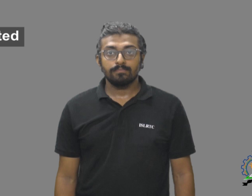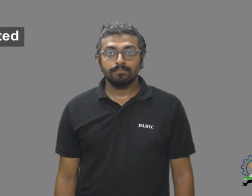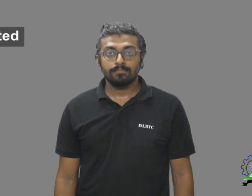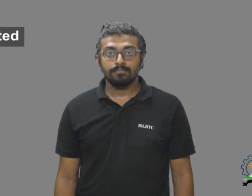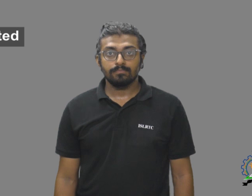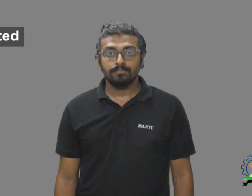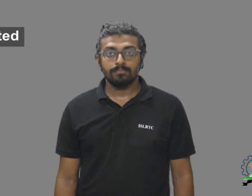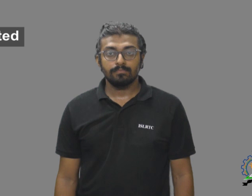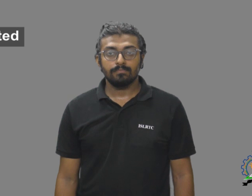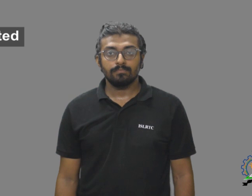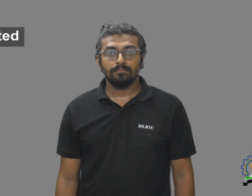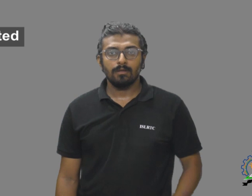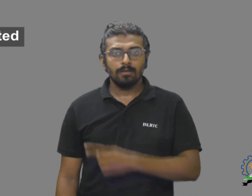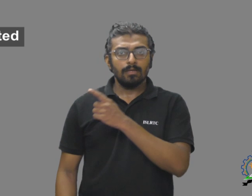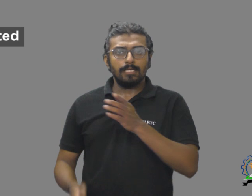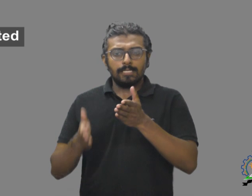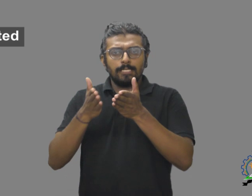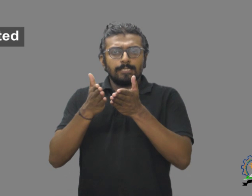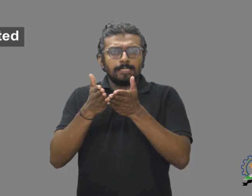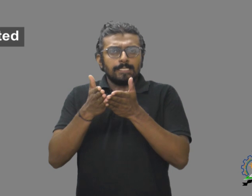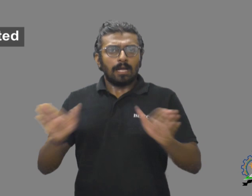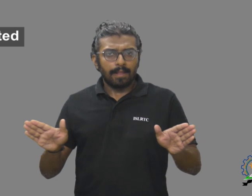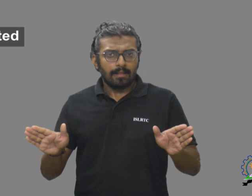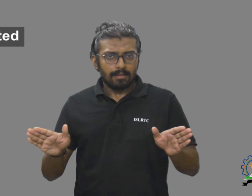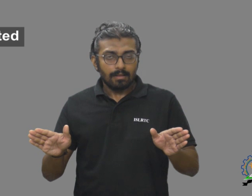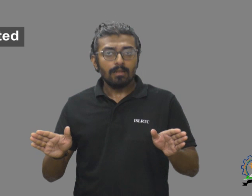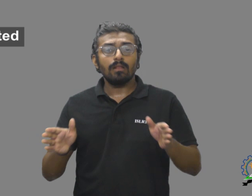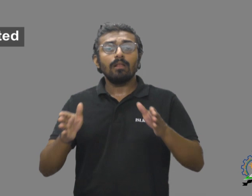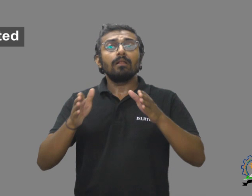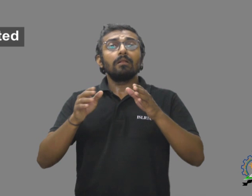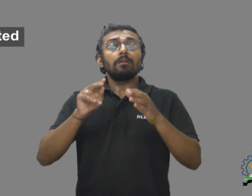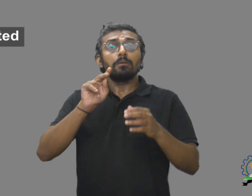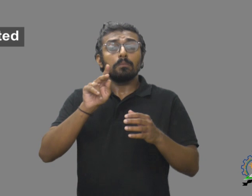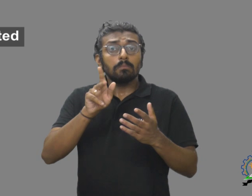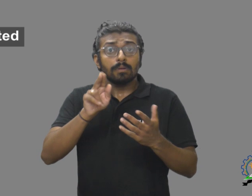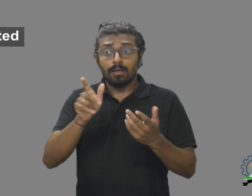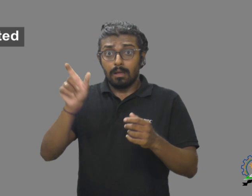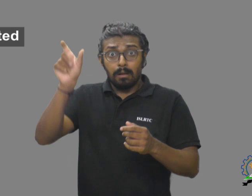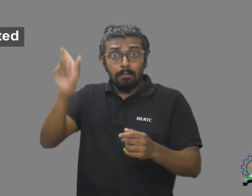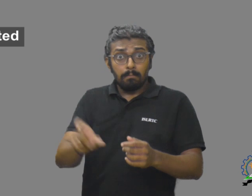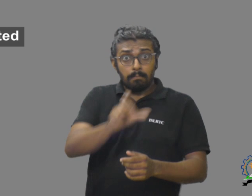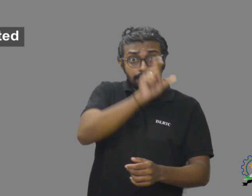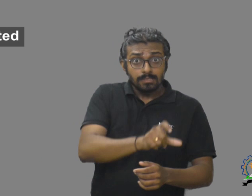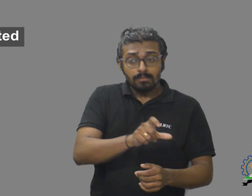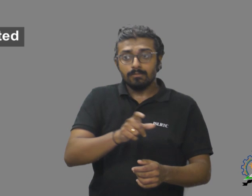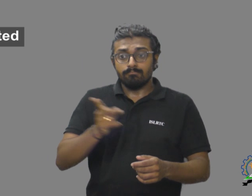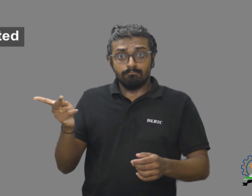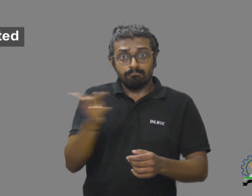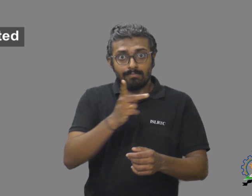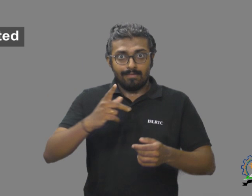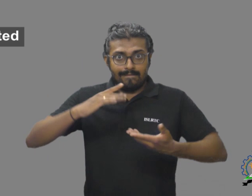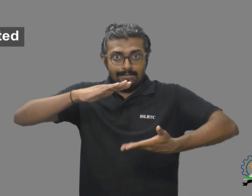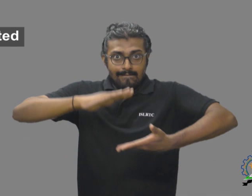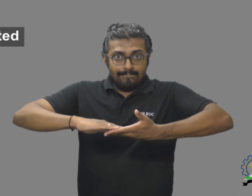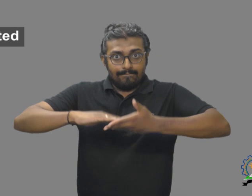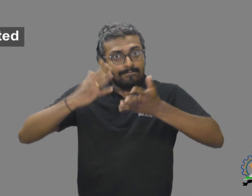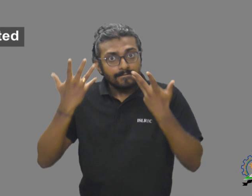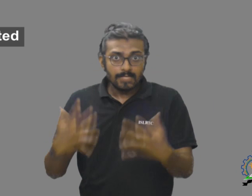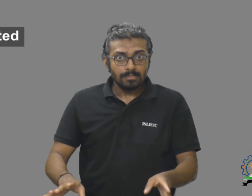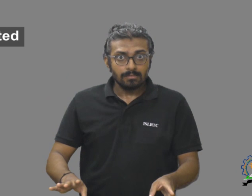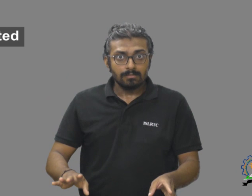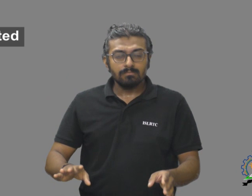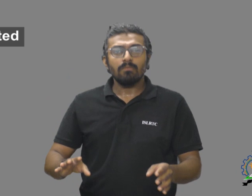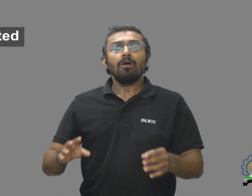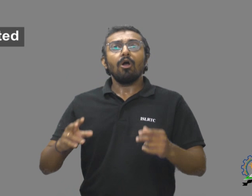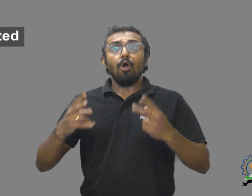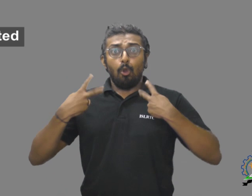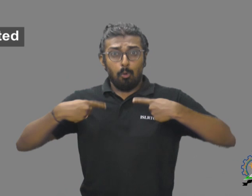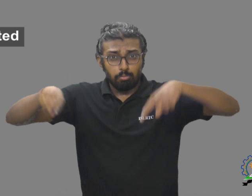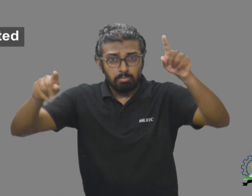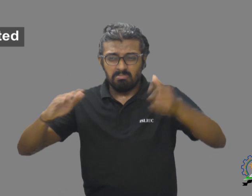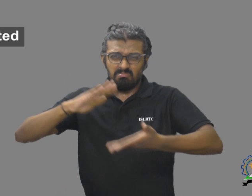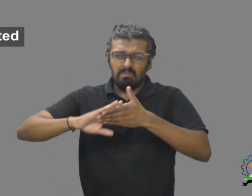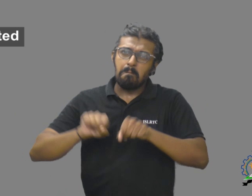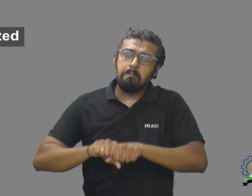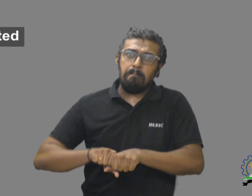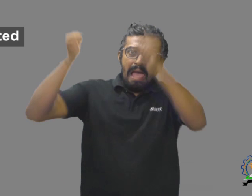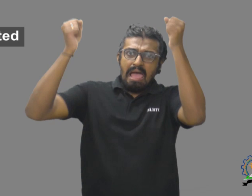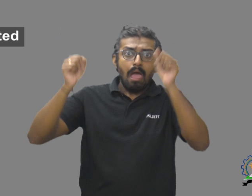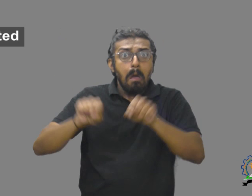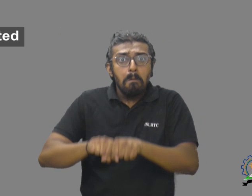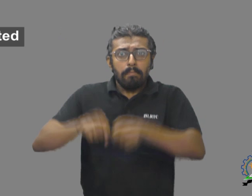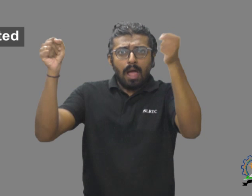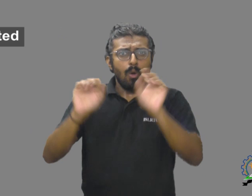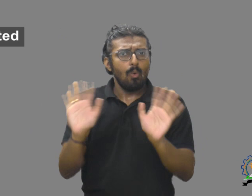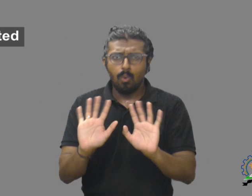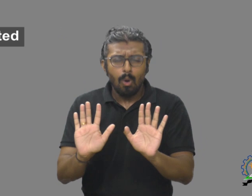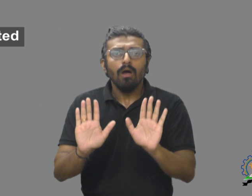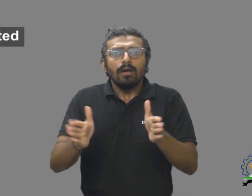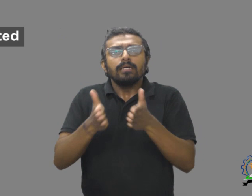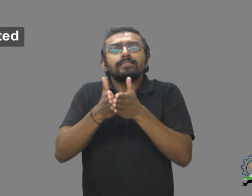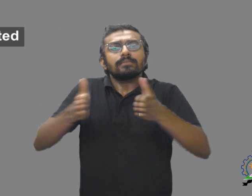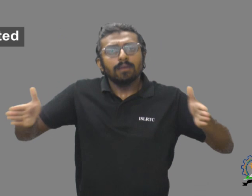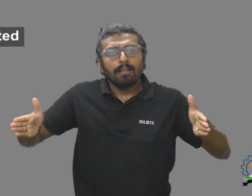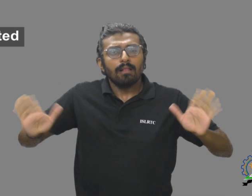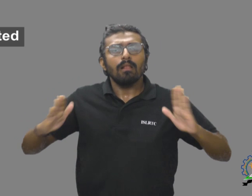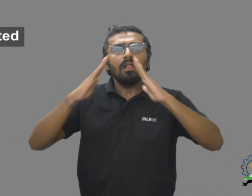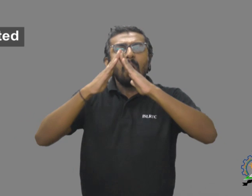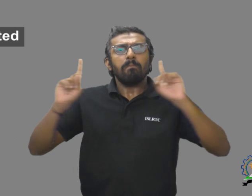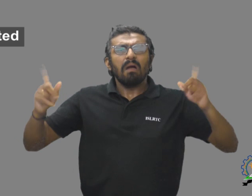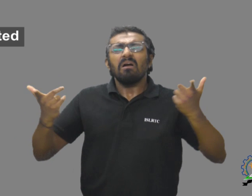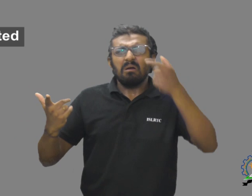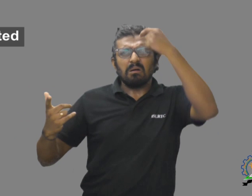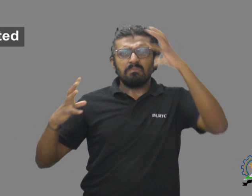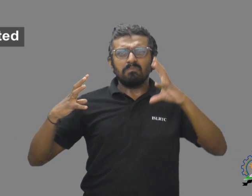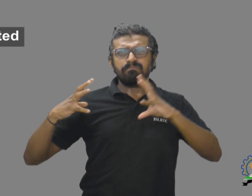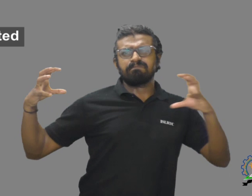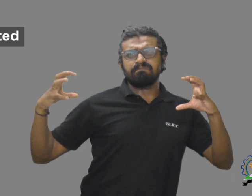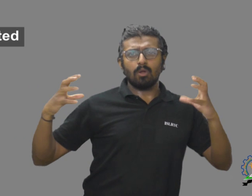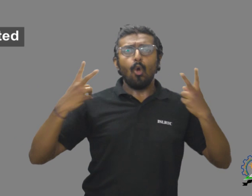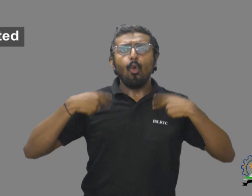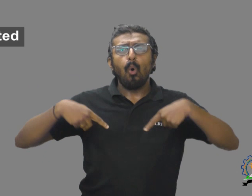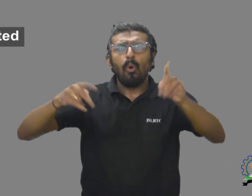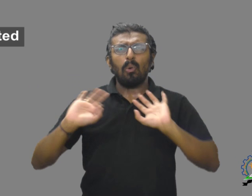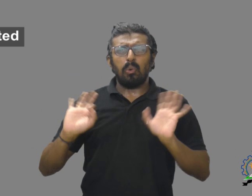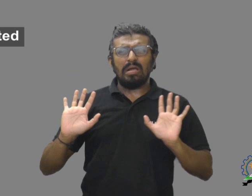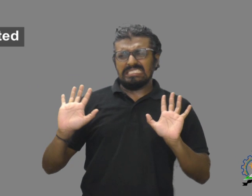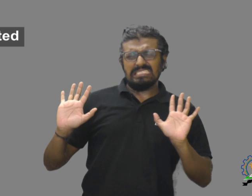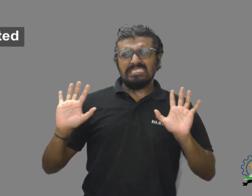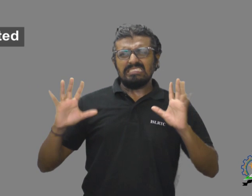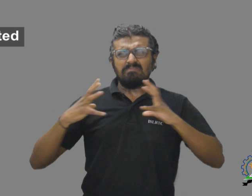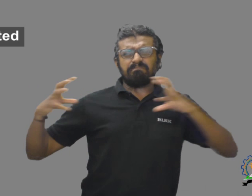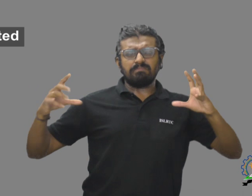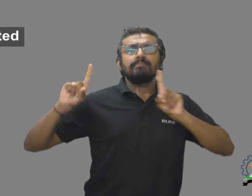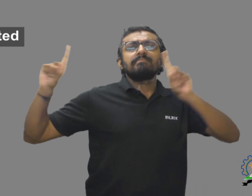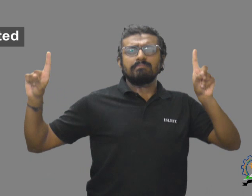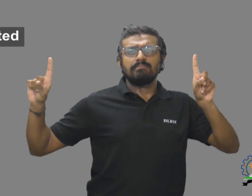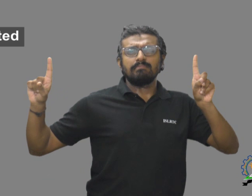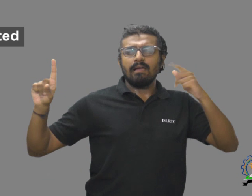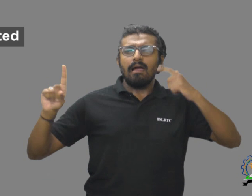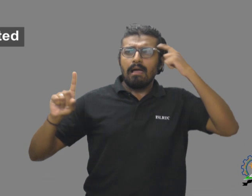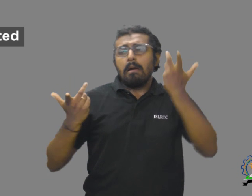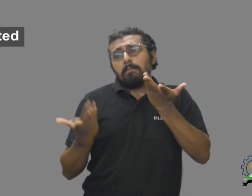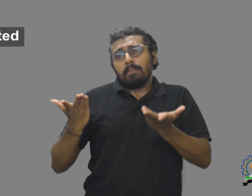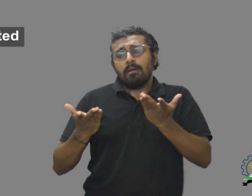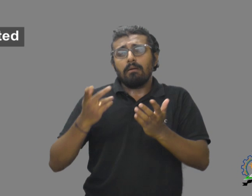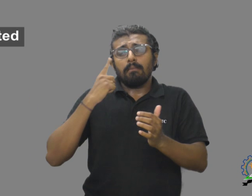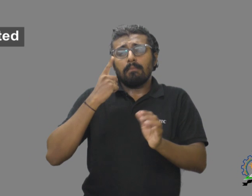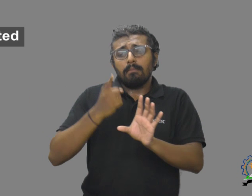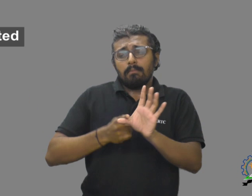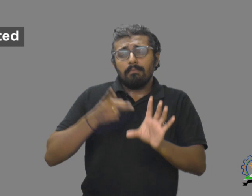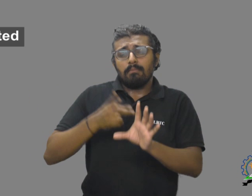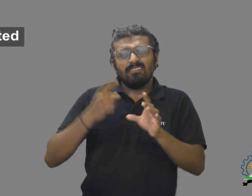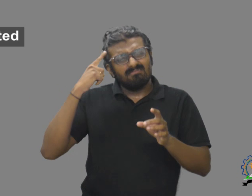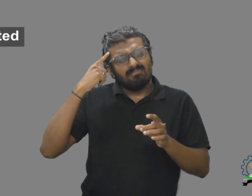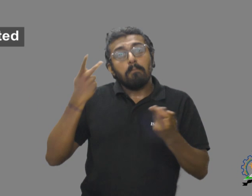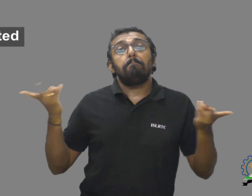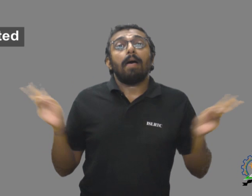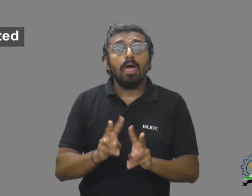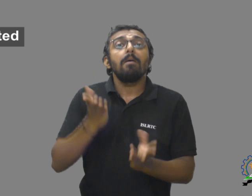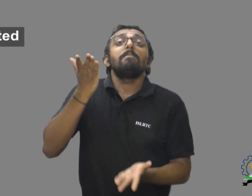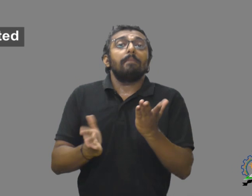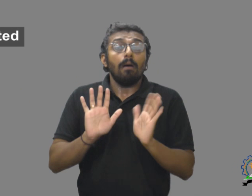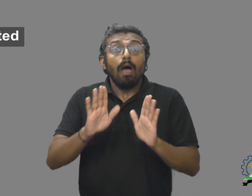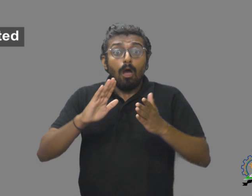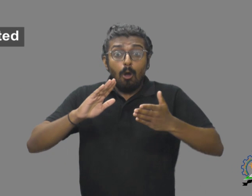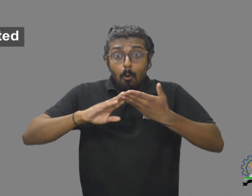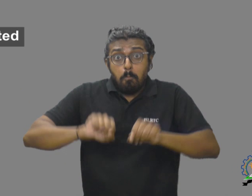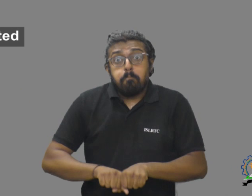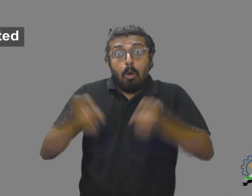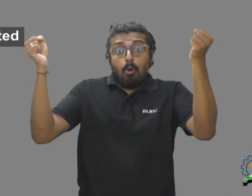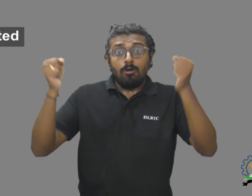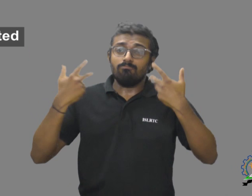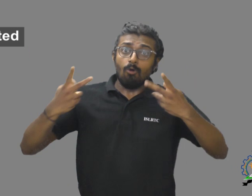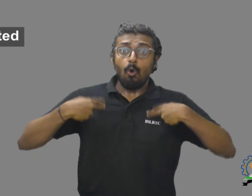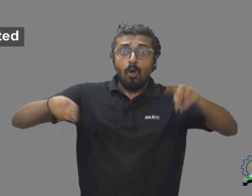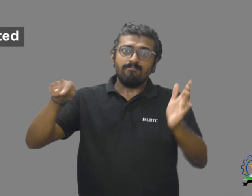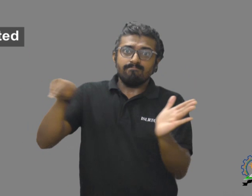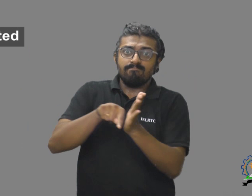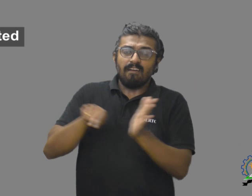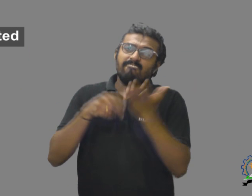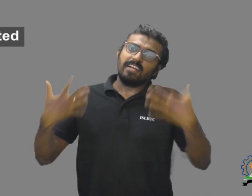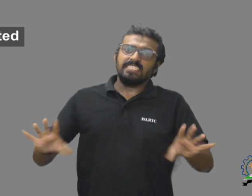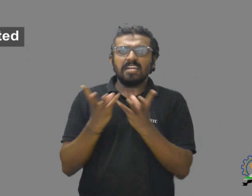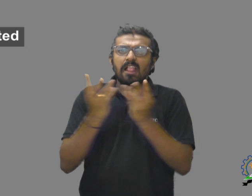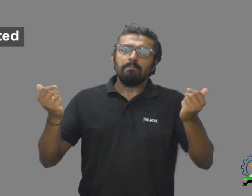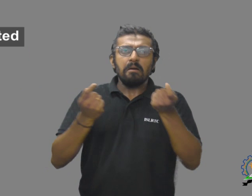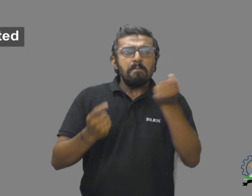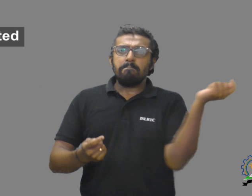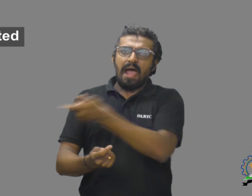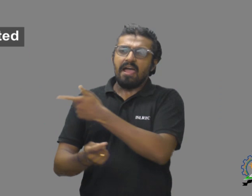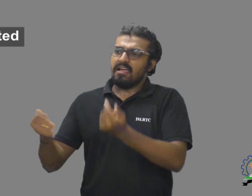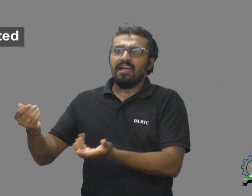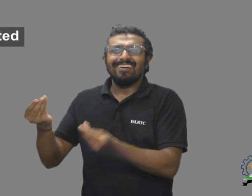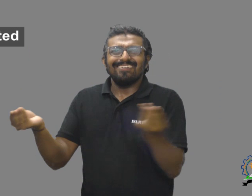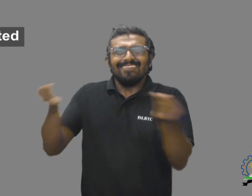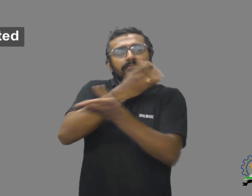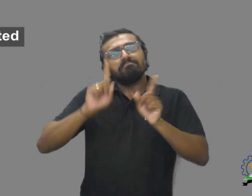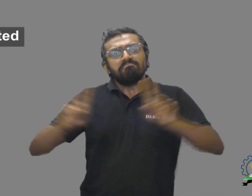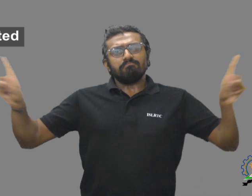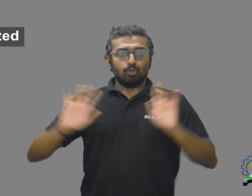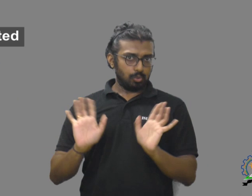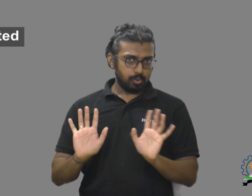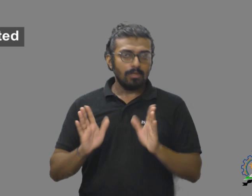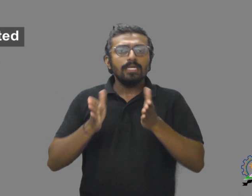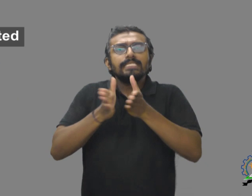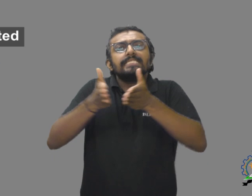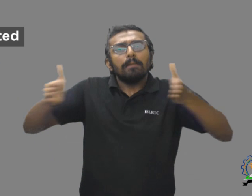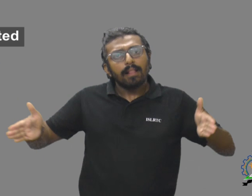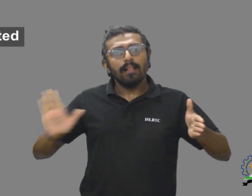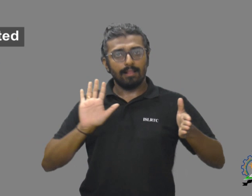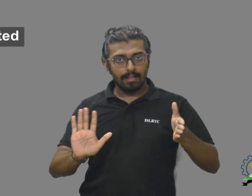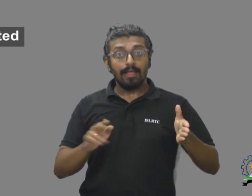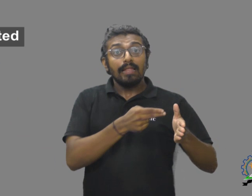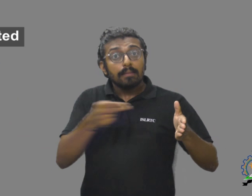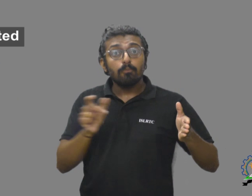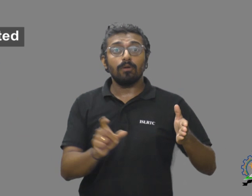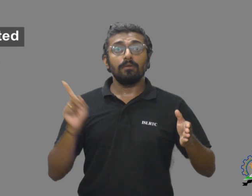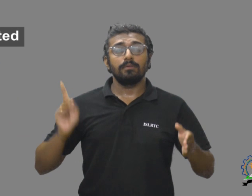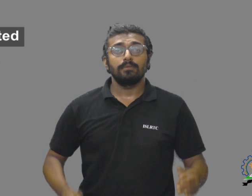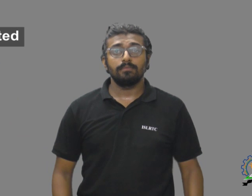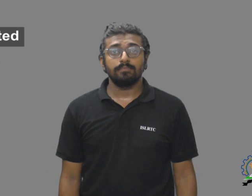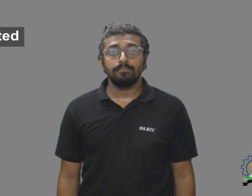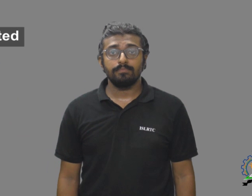Separated